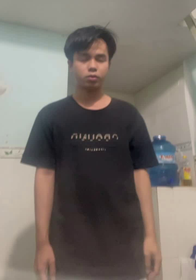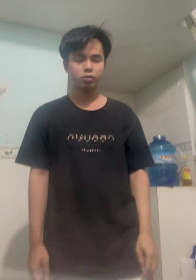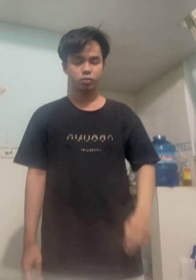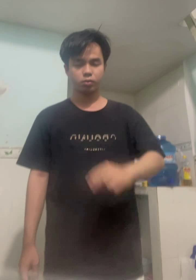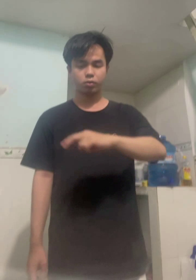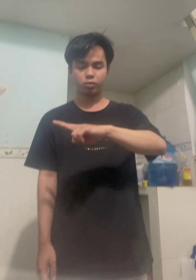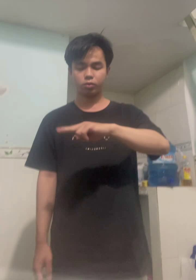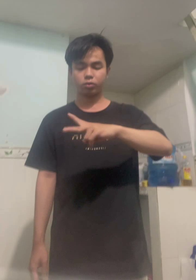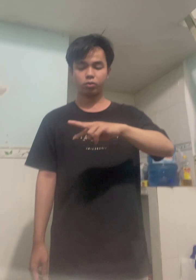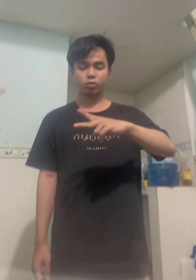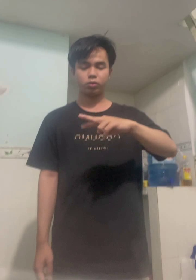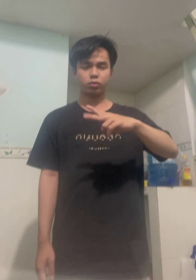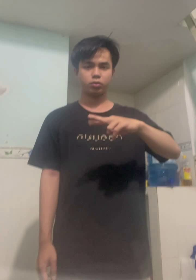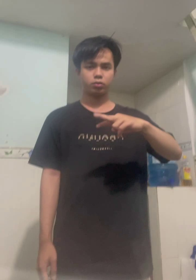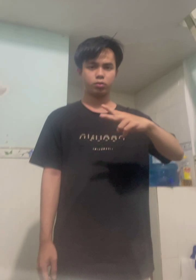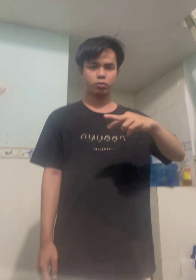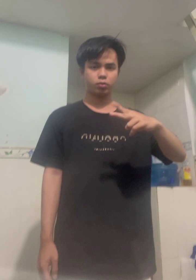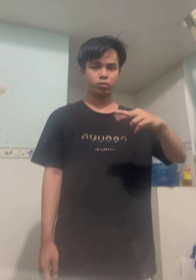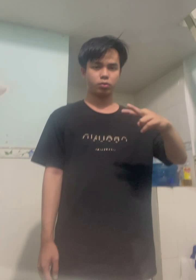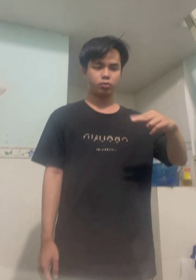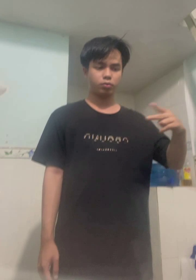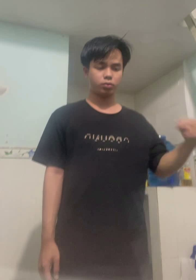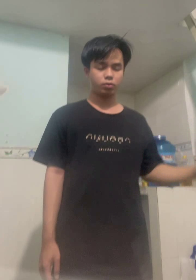boi